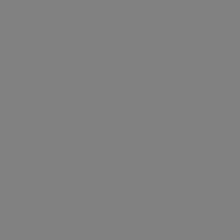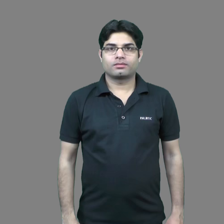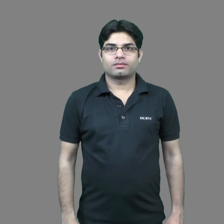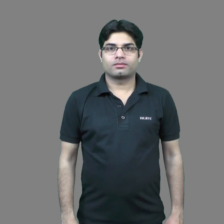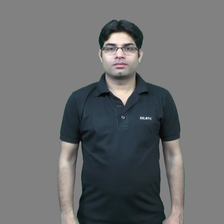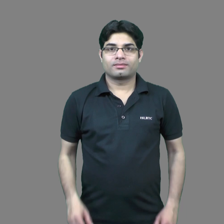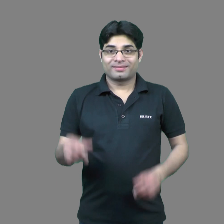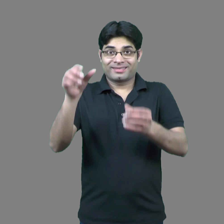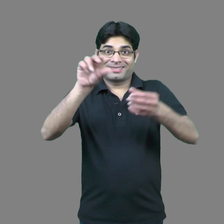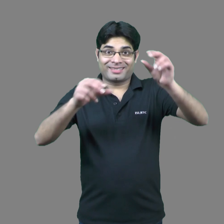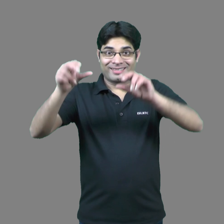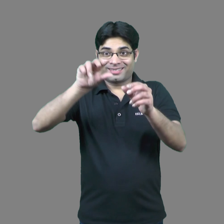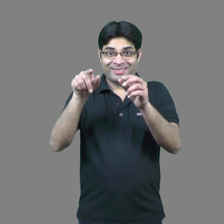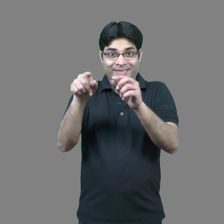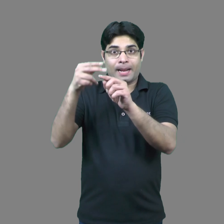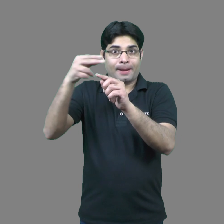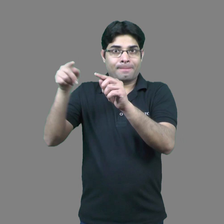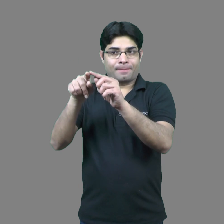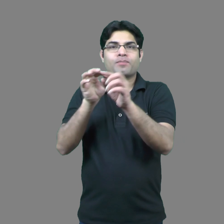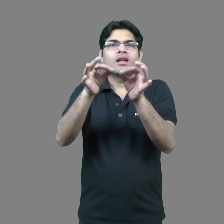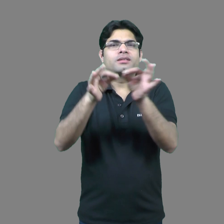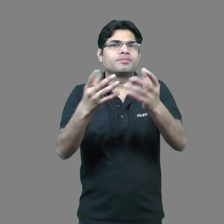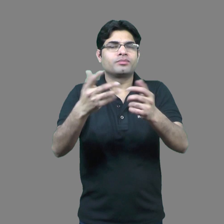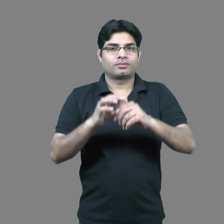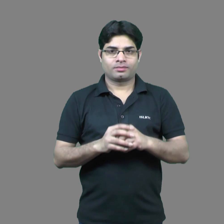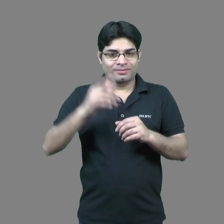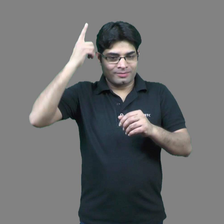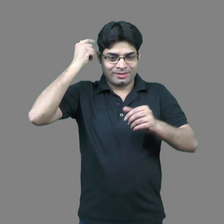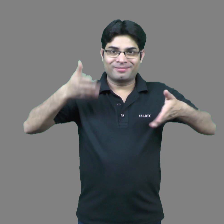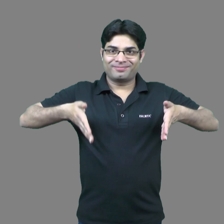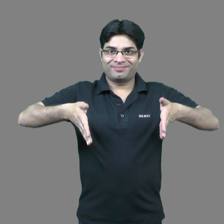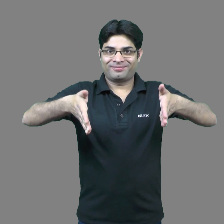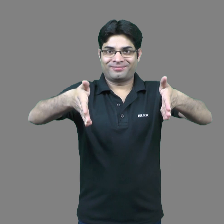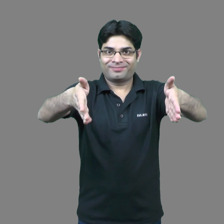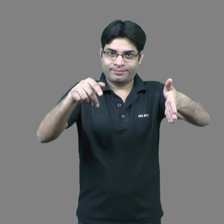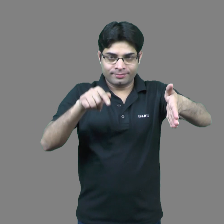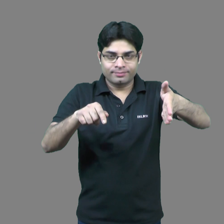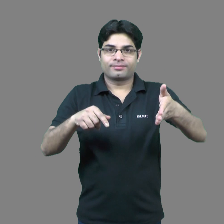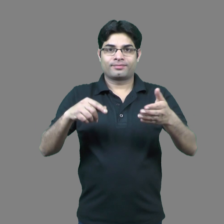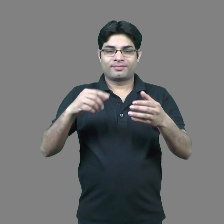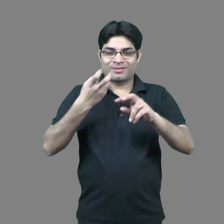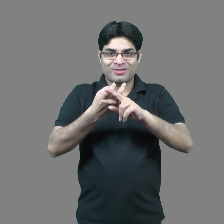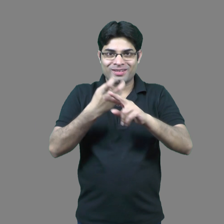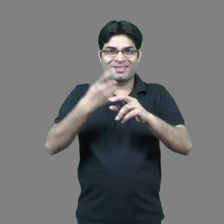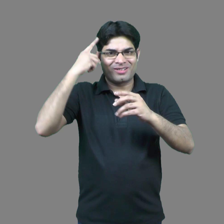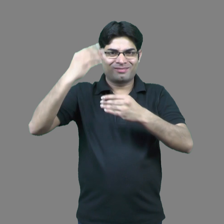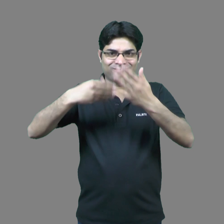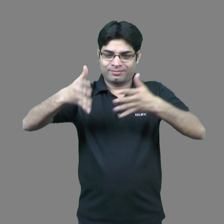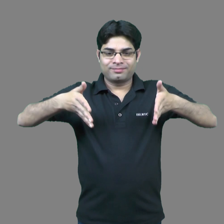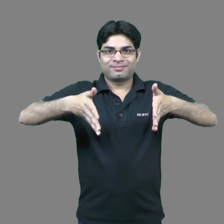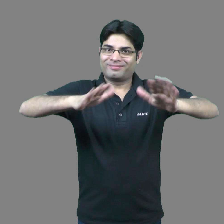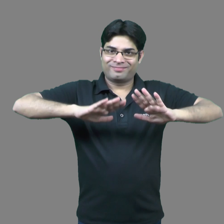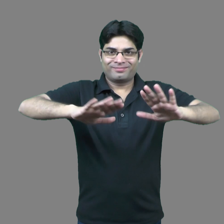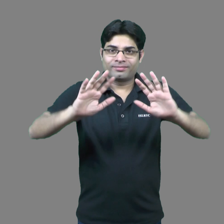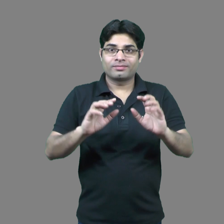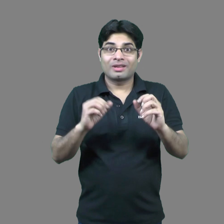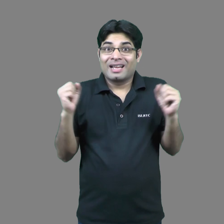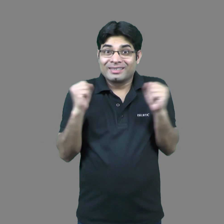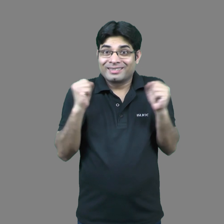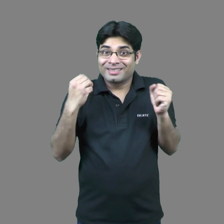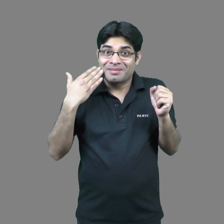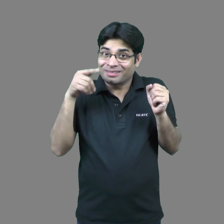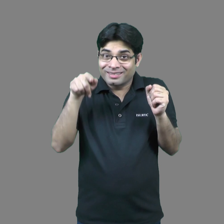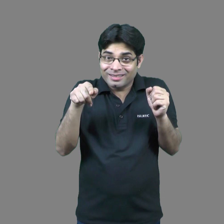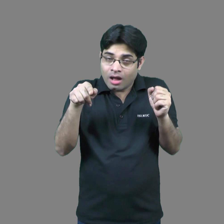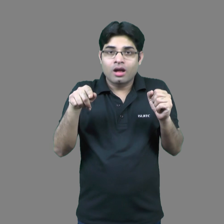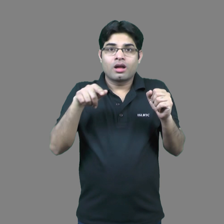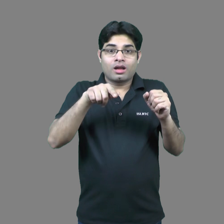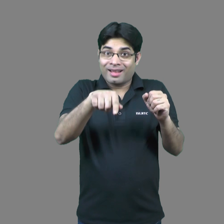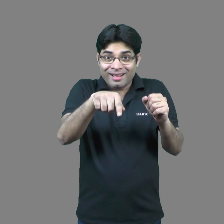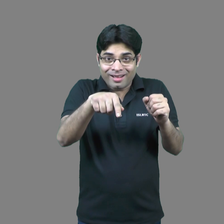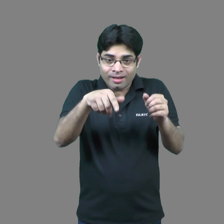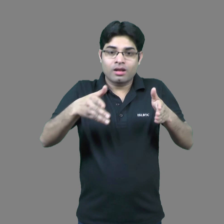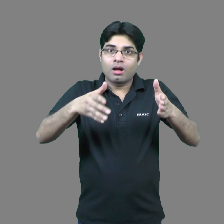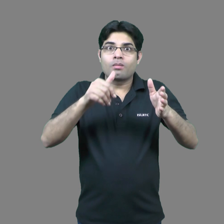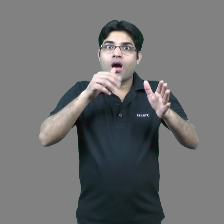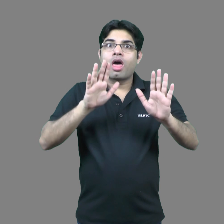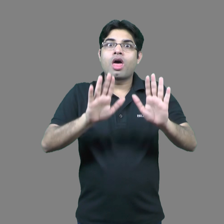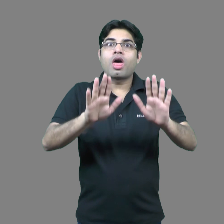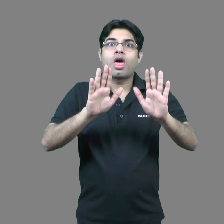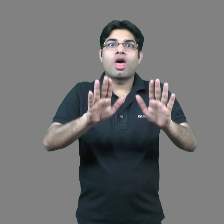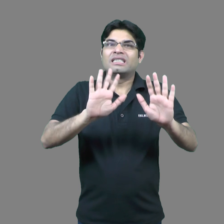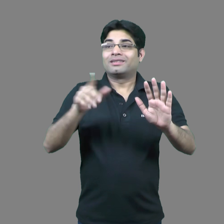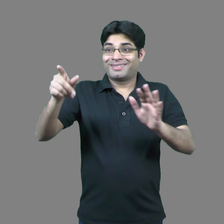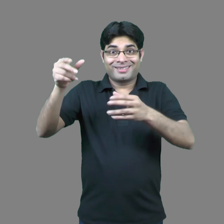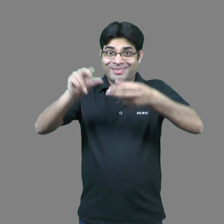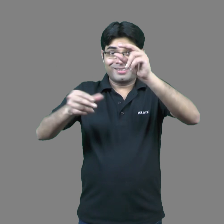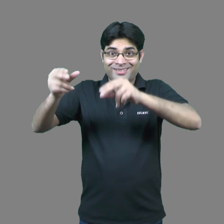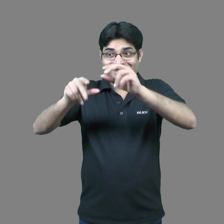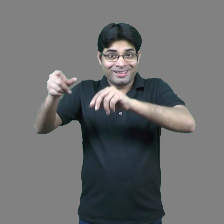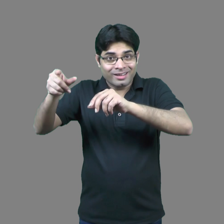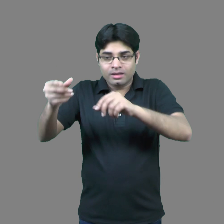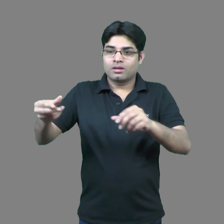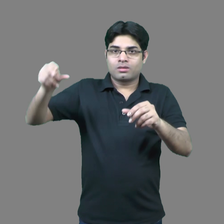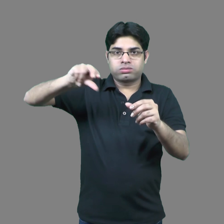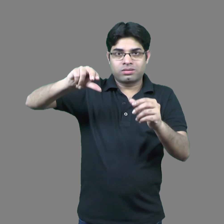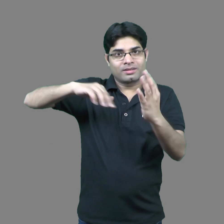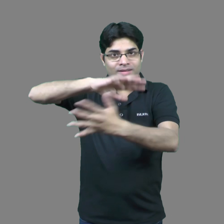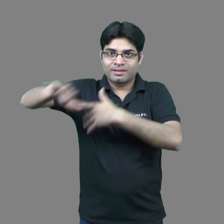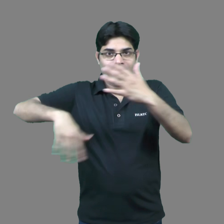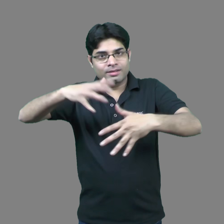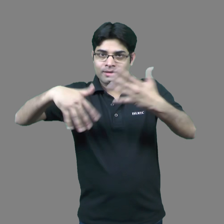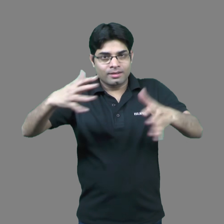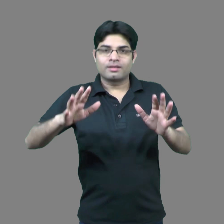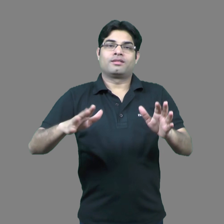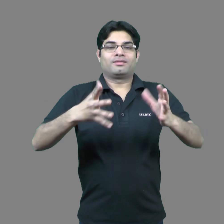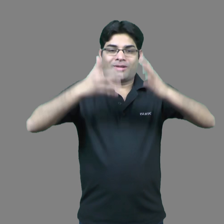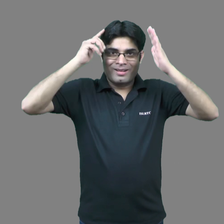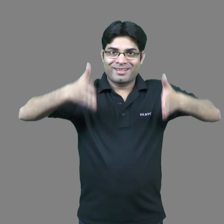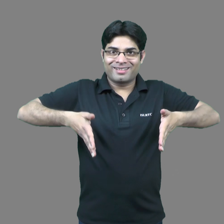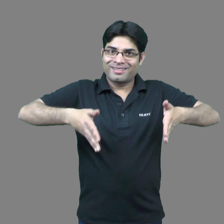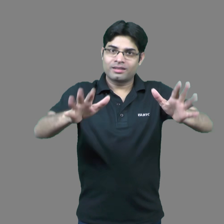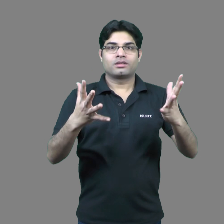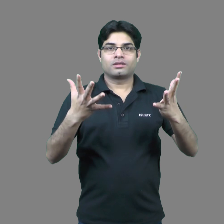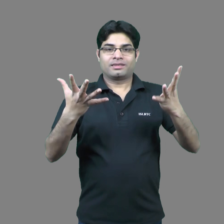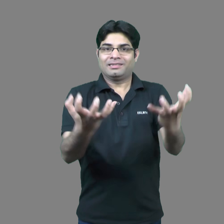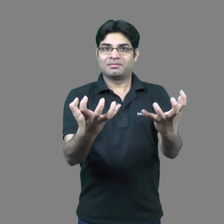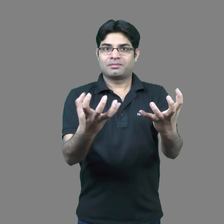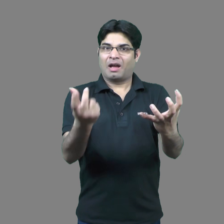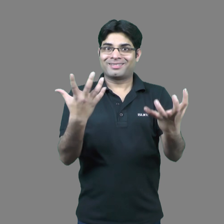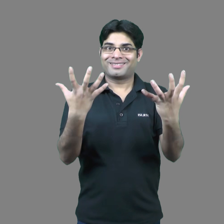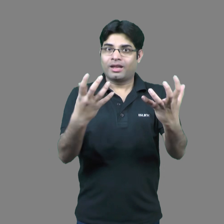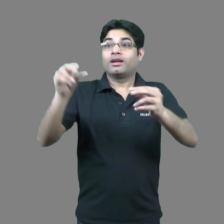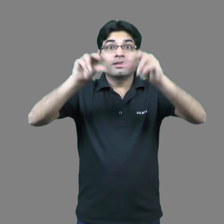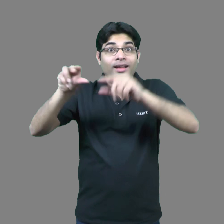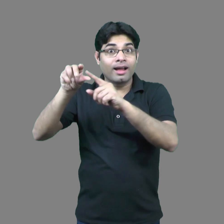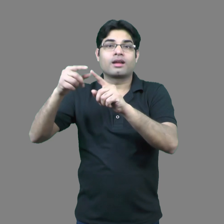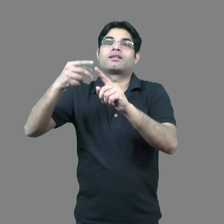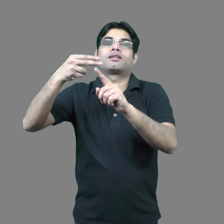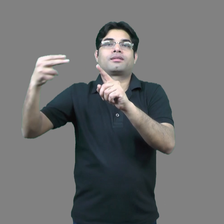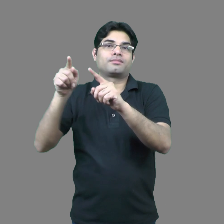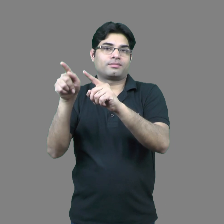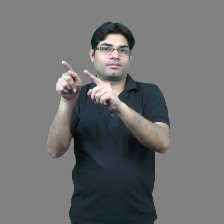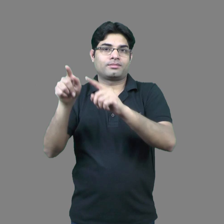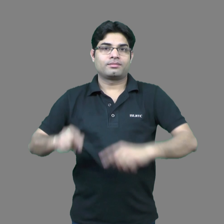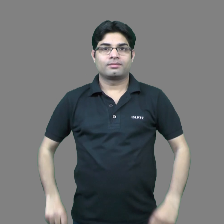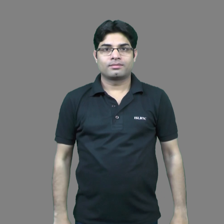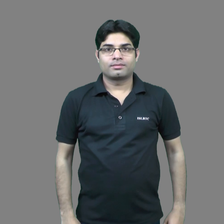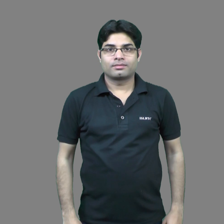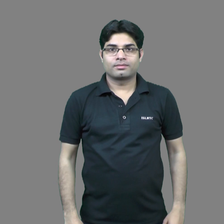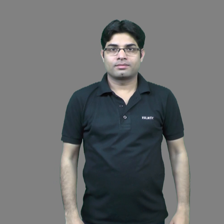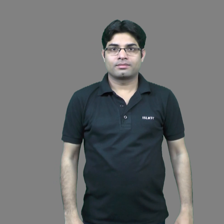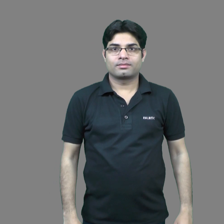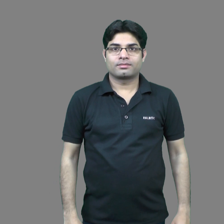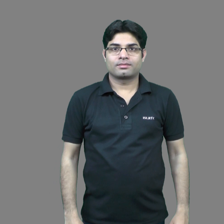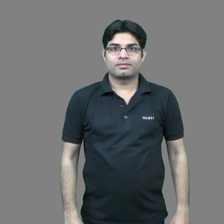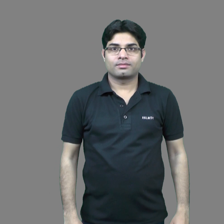Accelerator